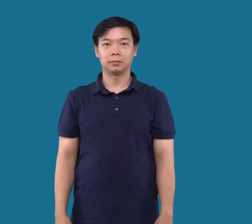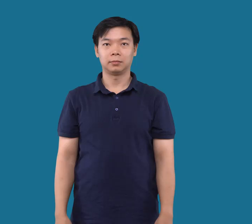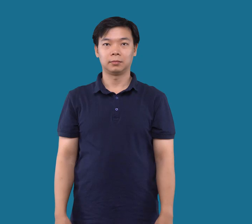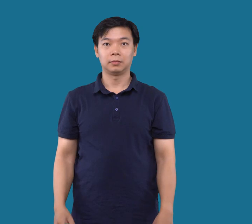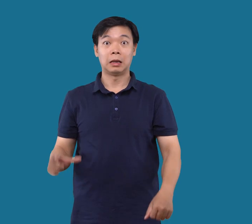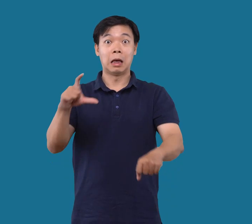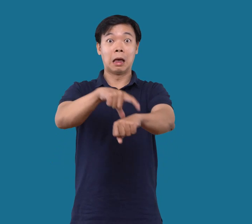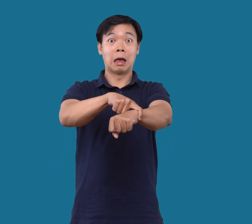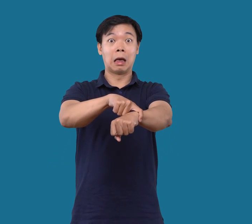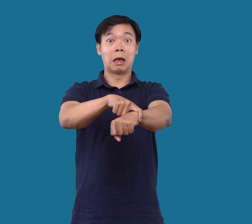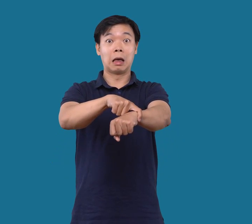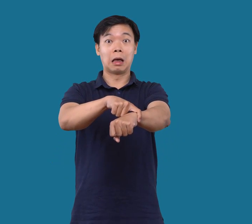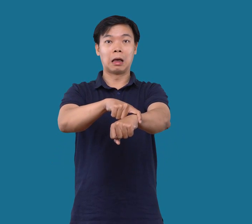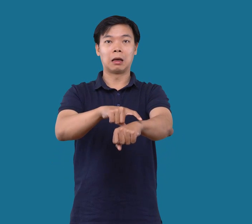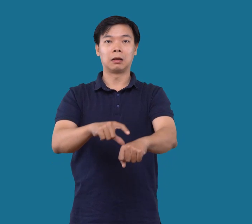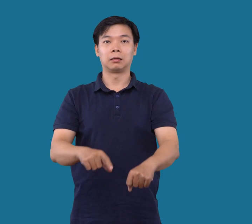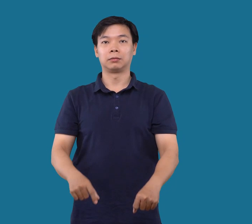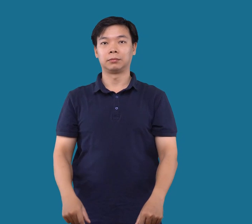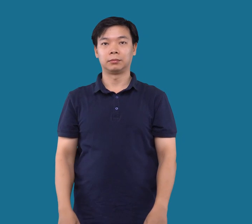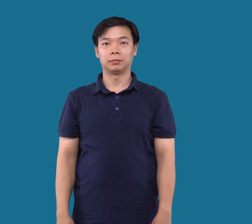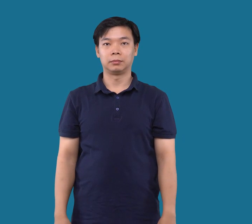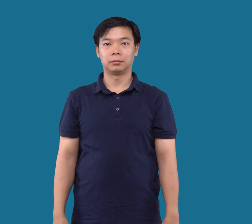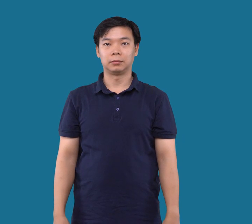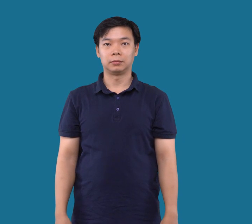còng